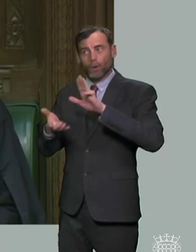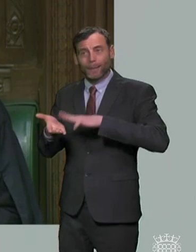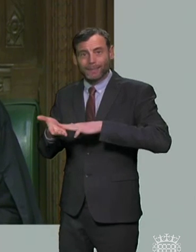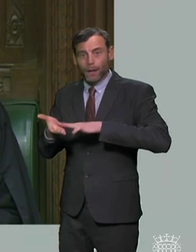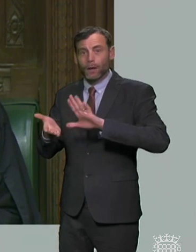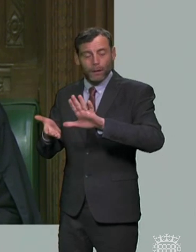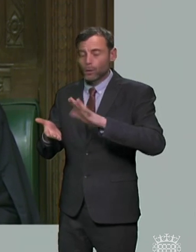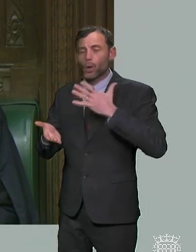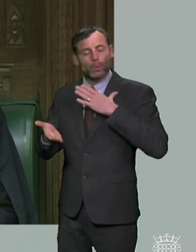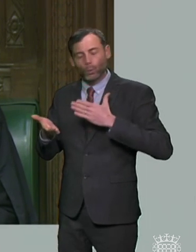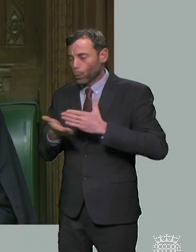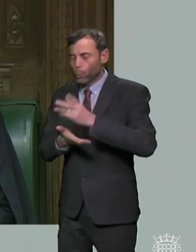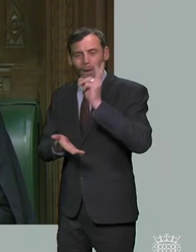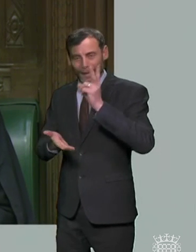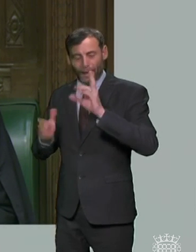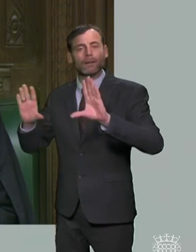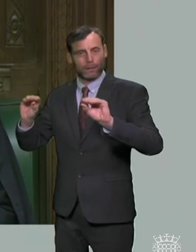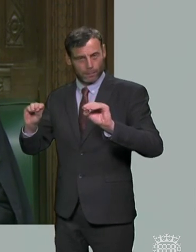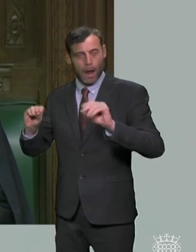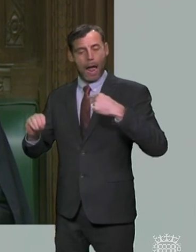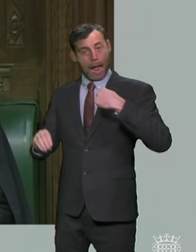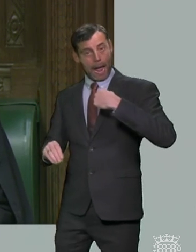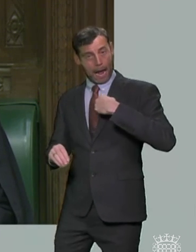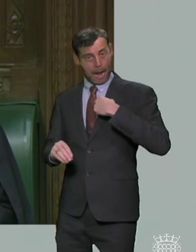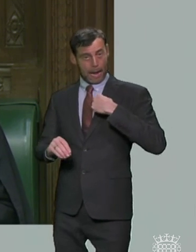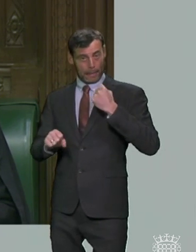I will make the decisions.